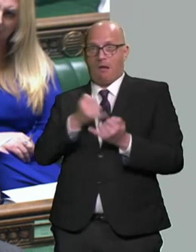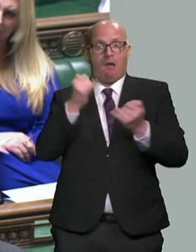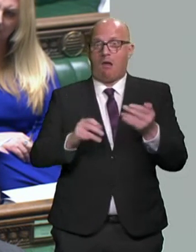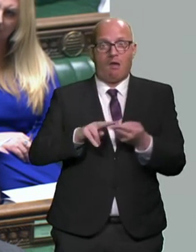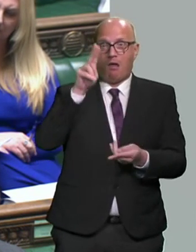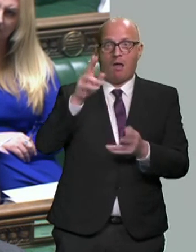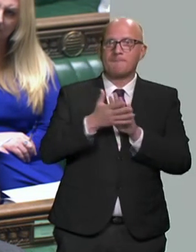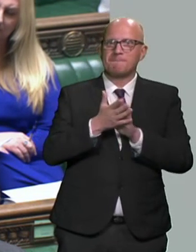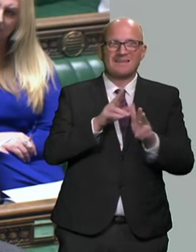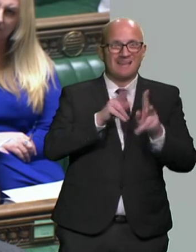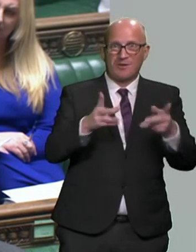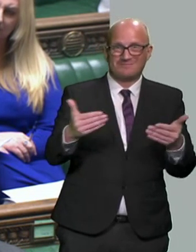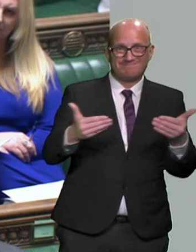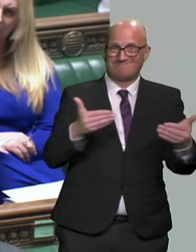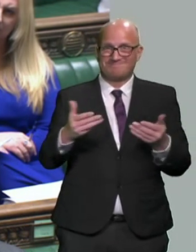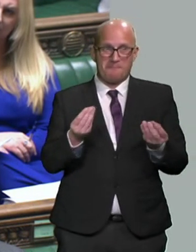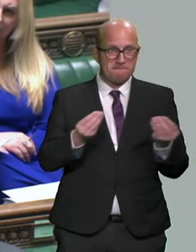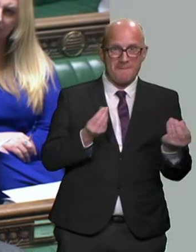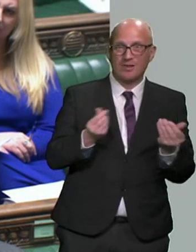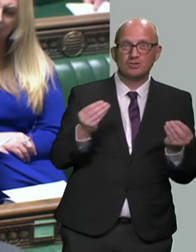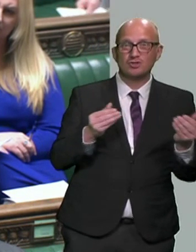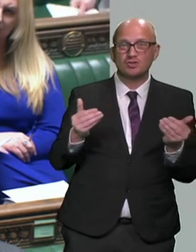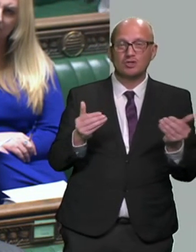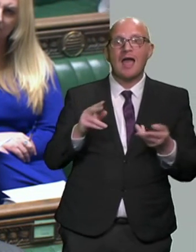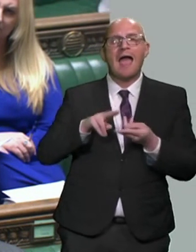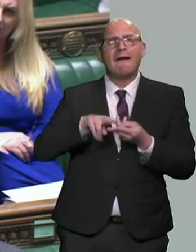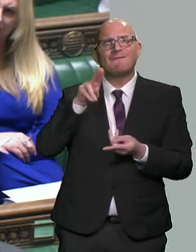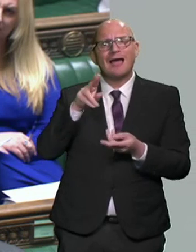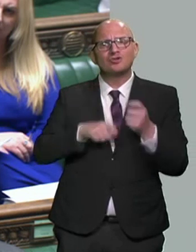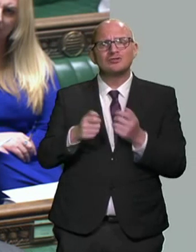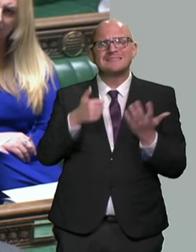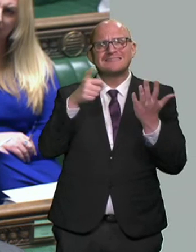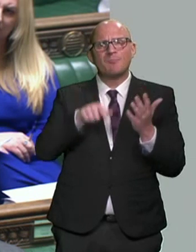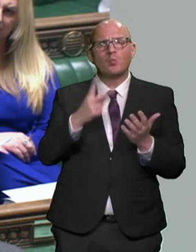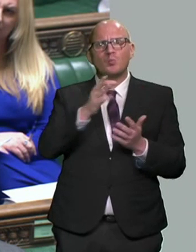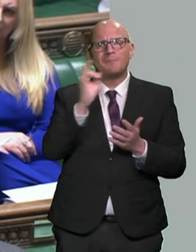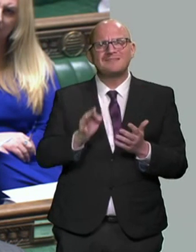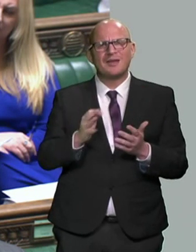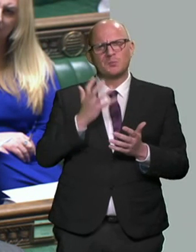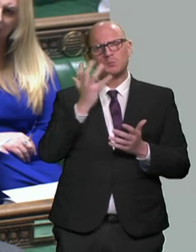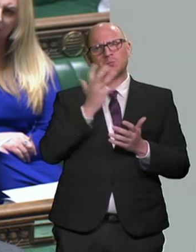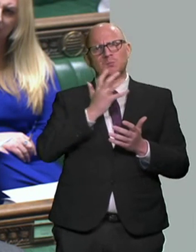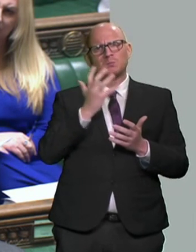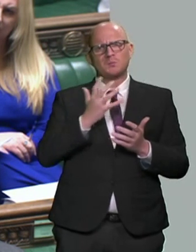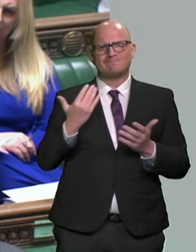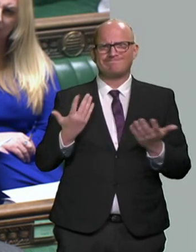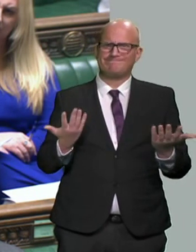Inflation running at 6.2%, its highest rate in 30 years, is hitting the poorest the hardest.